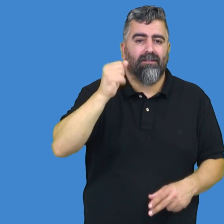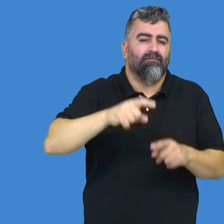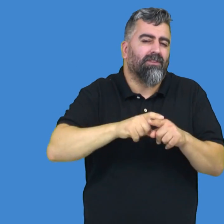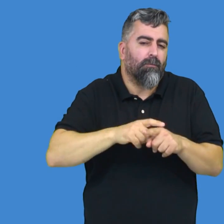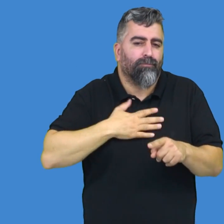tipo